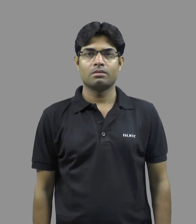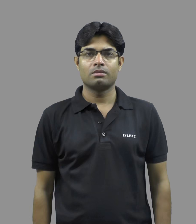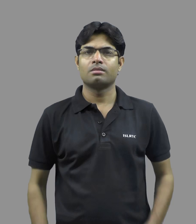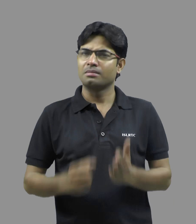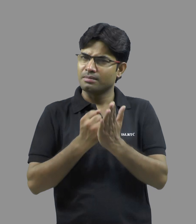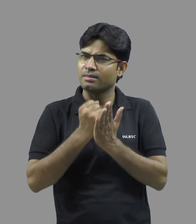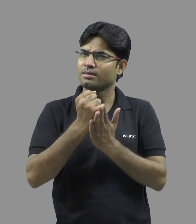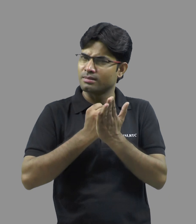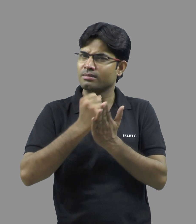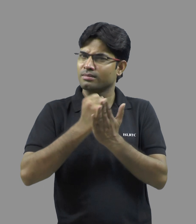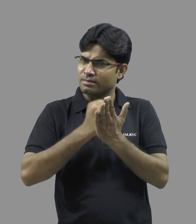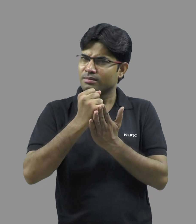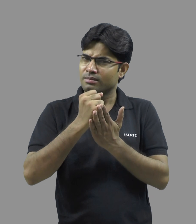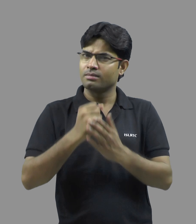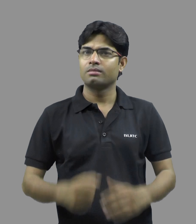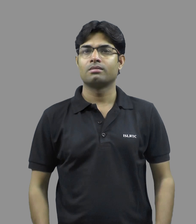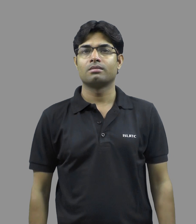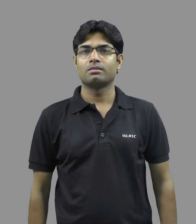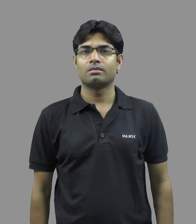Try